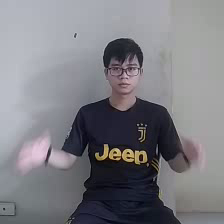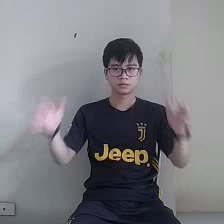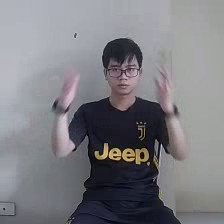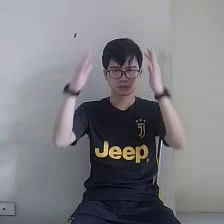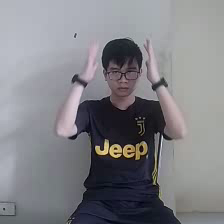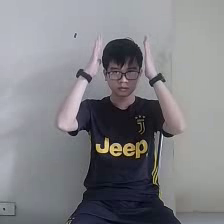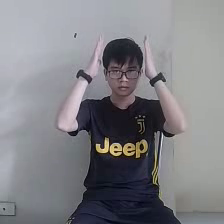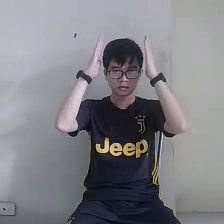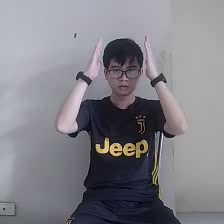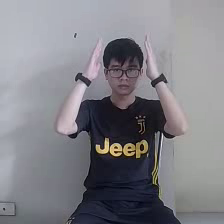Chạy